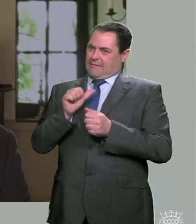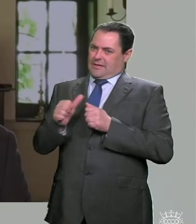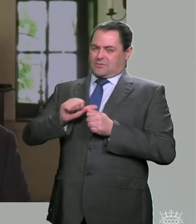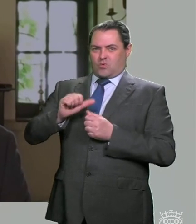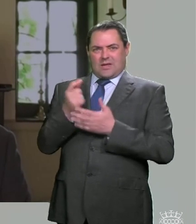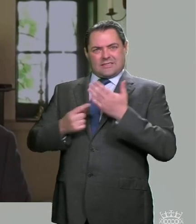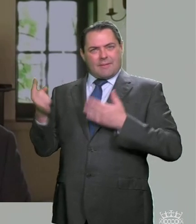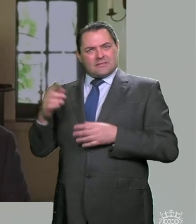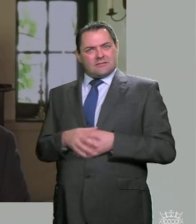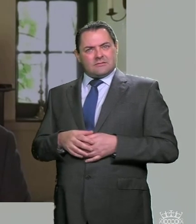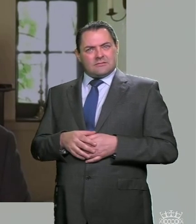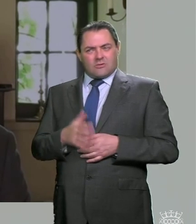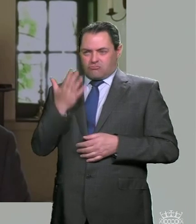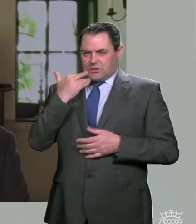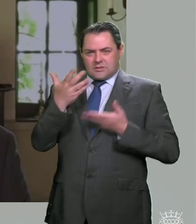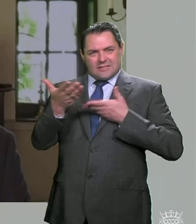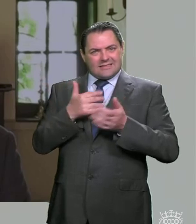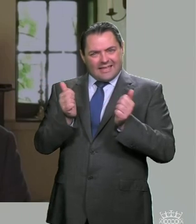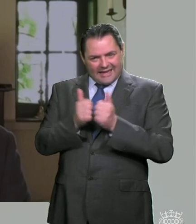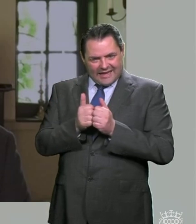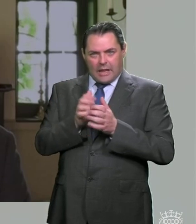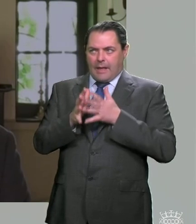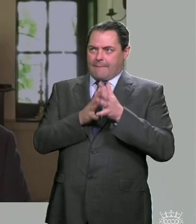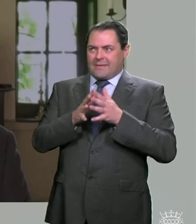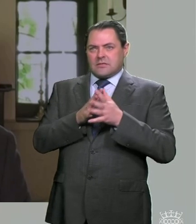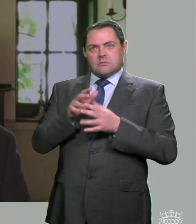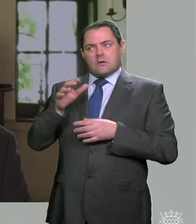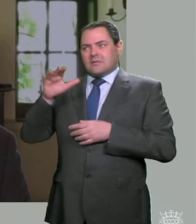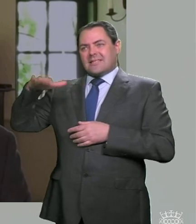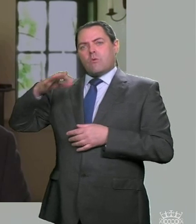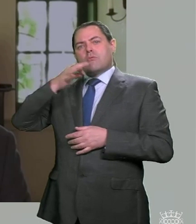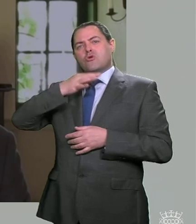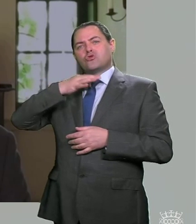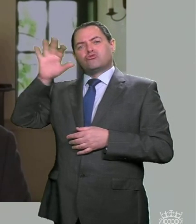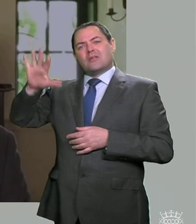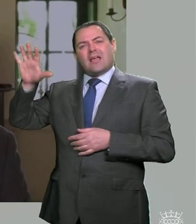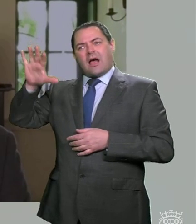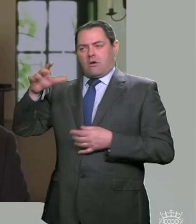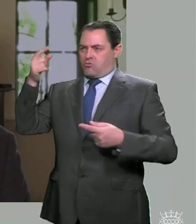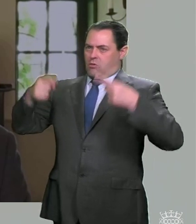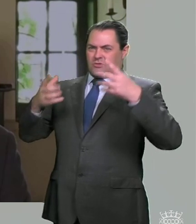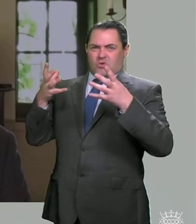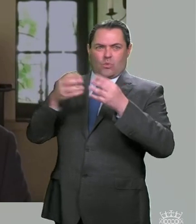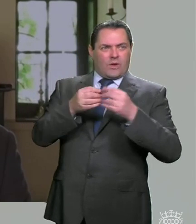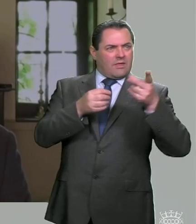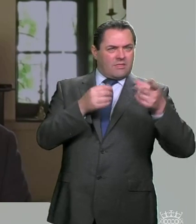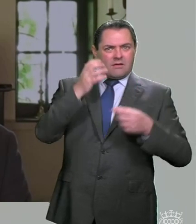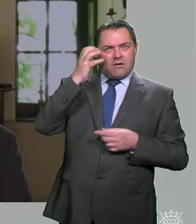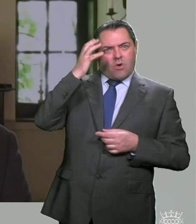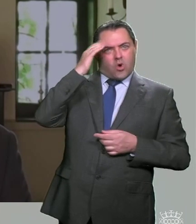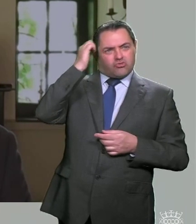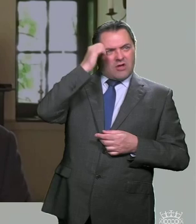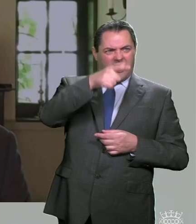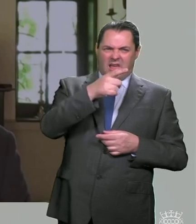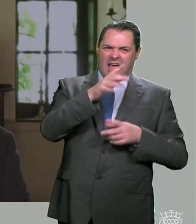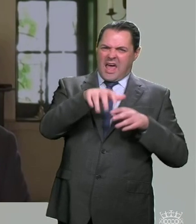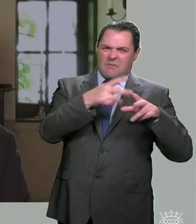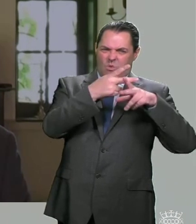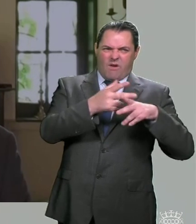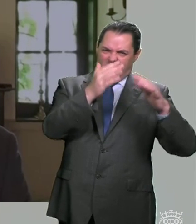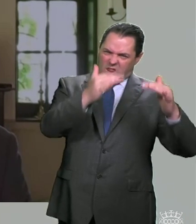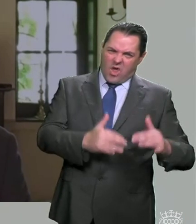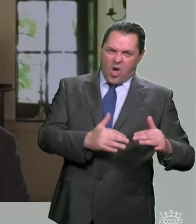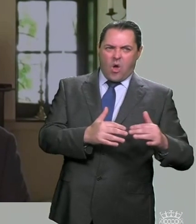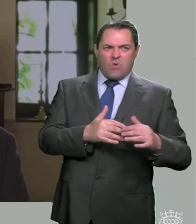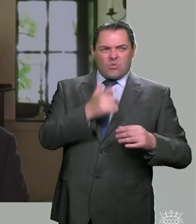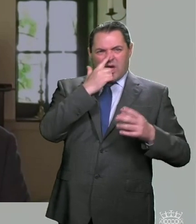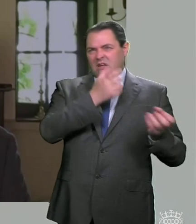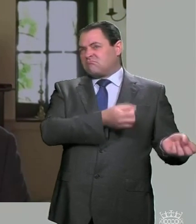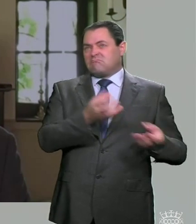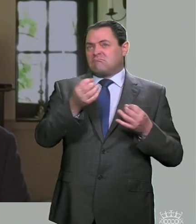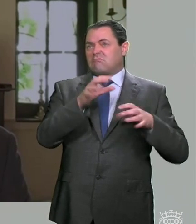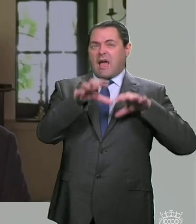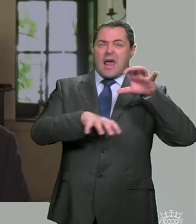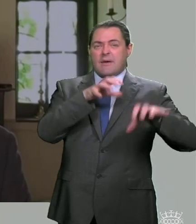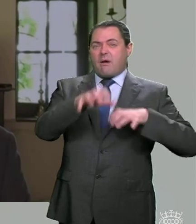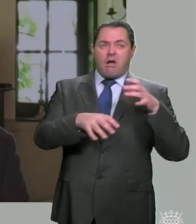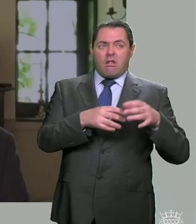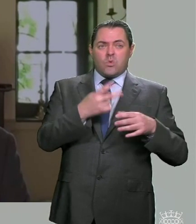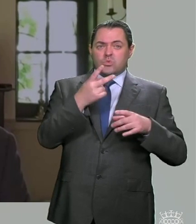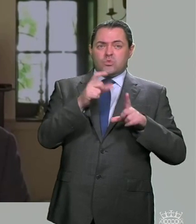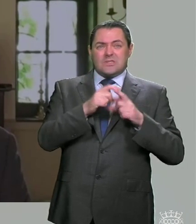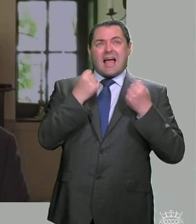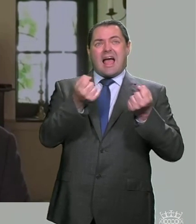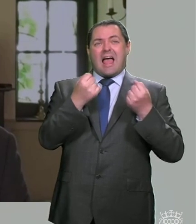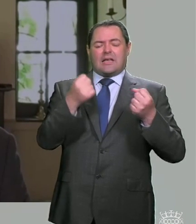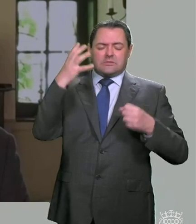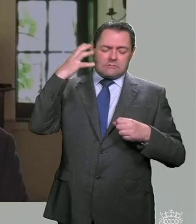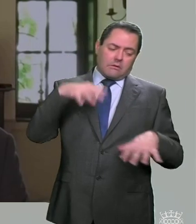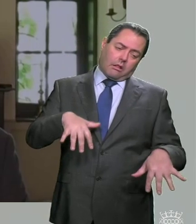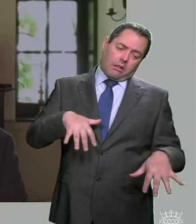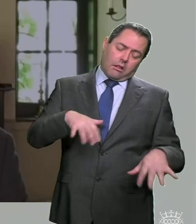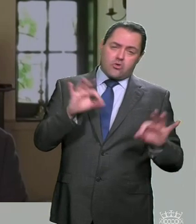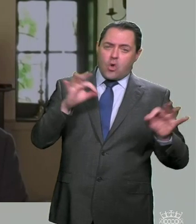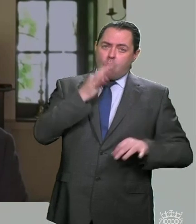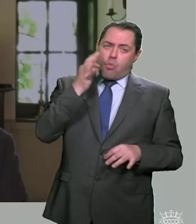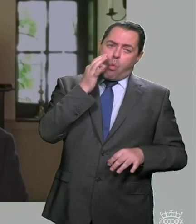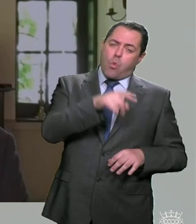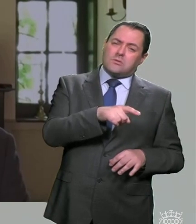His recent trade deal sees food producers in Ochil and South Perthshire subjected to unfair competition from low-welfare Australian producers—this is a country where animals can be transported to slaughter for two days in the baking heat, without water.